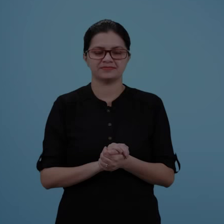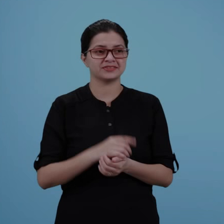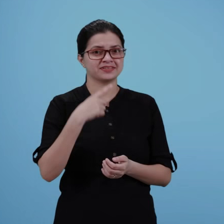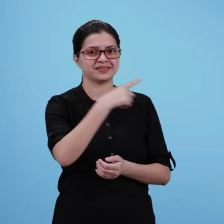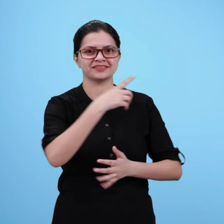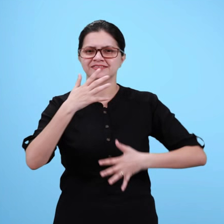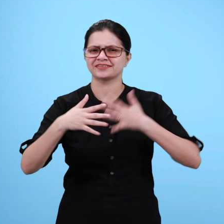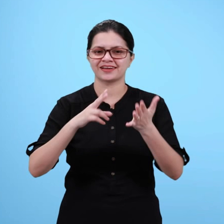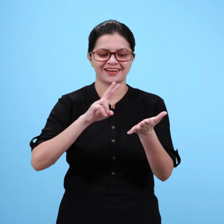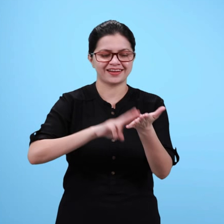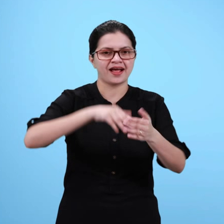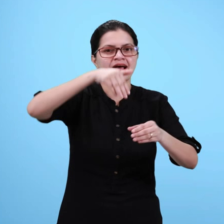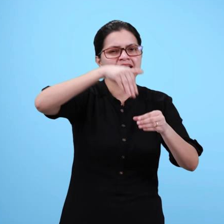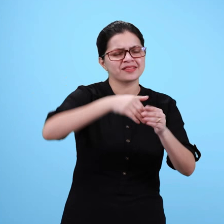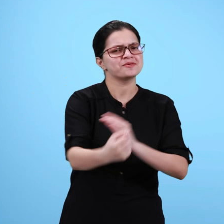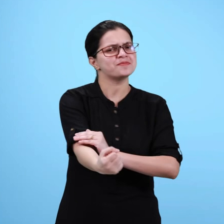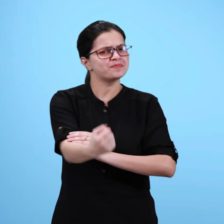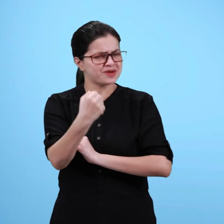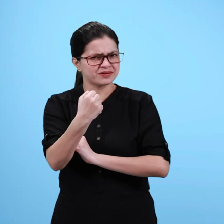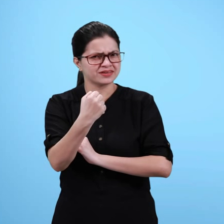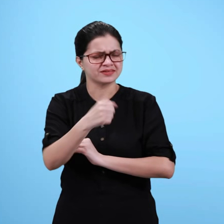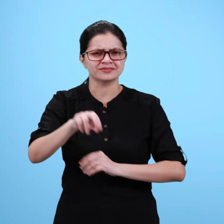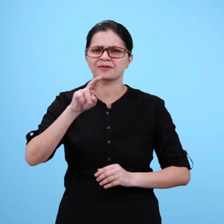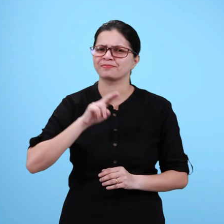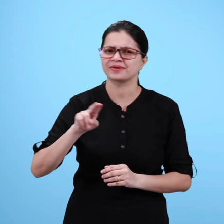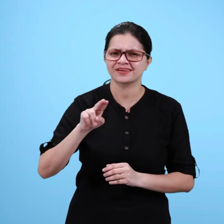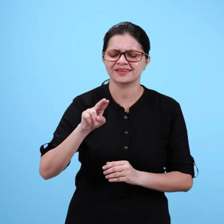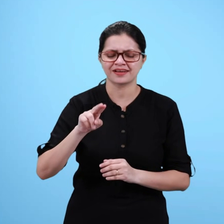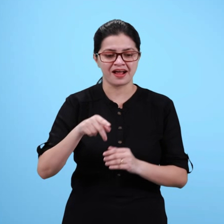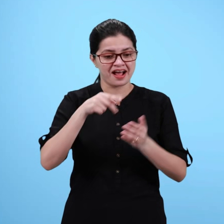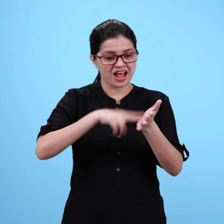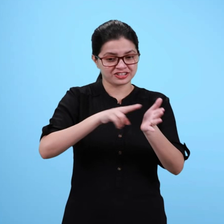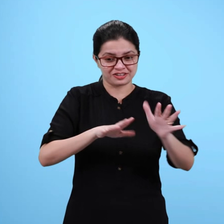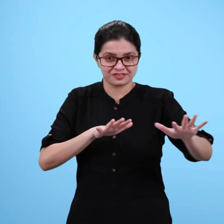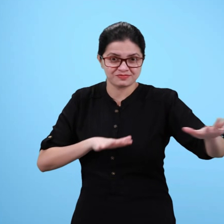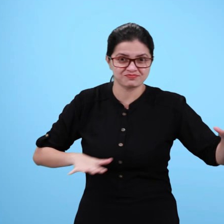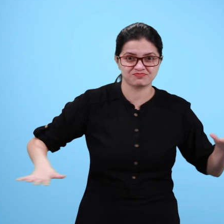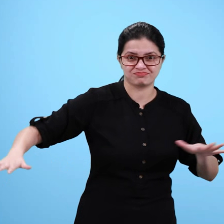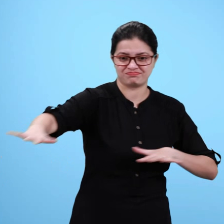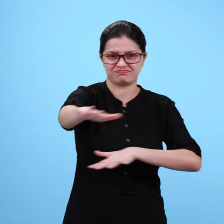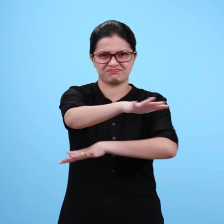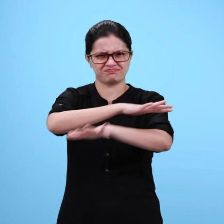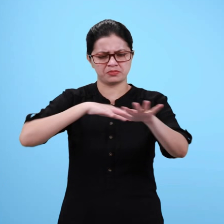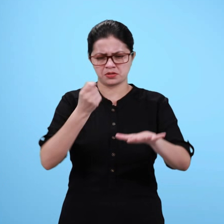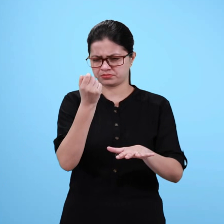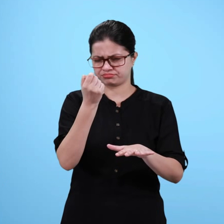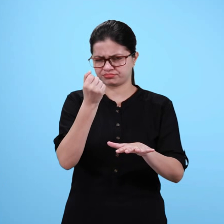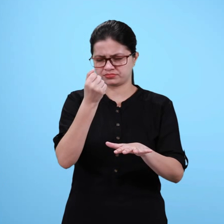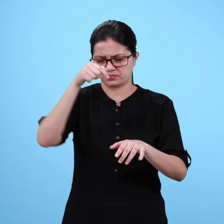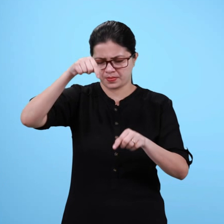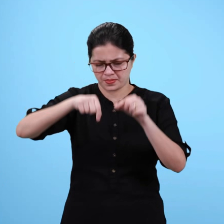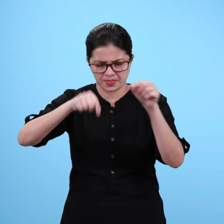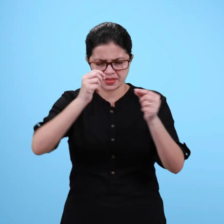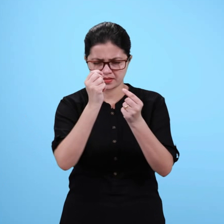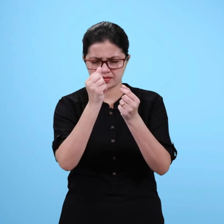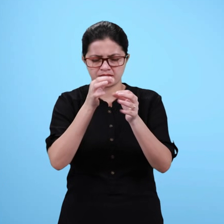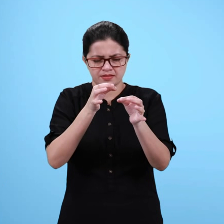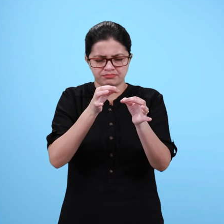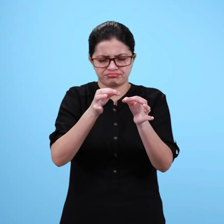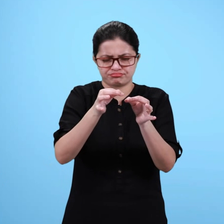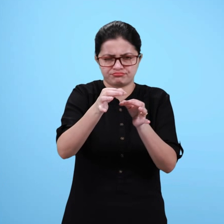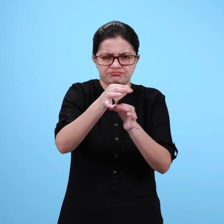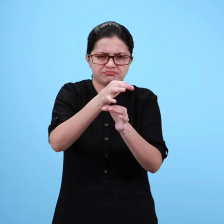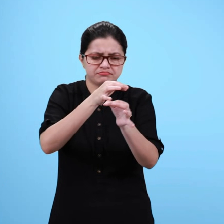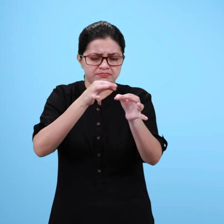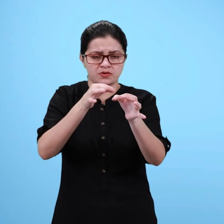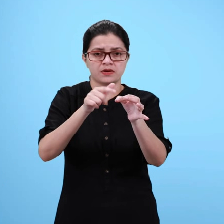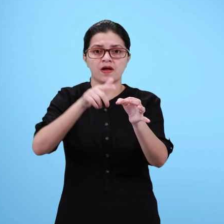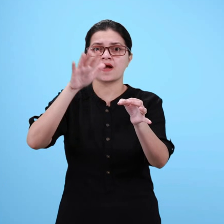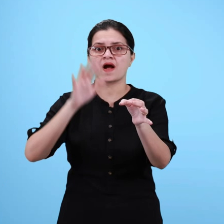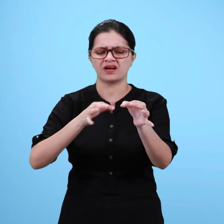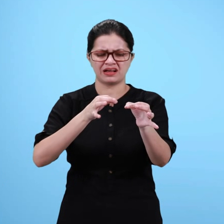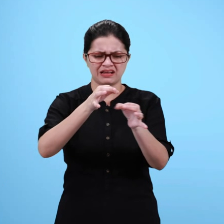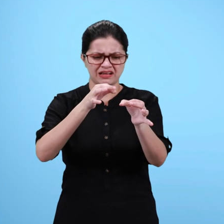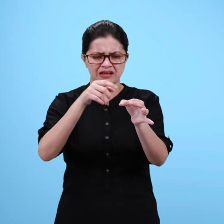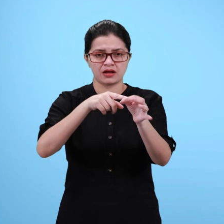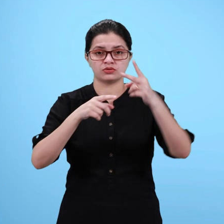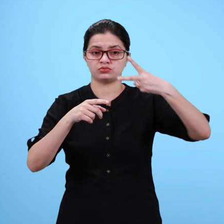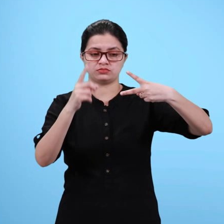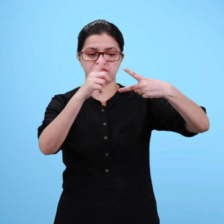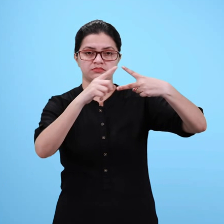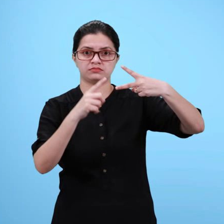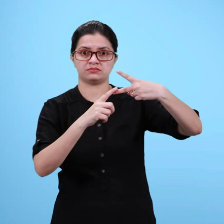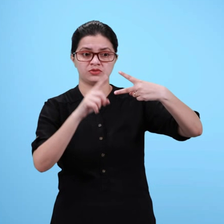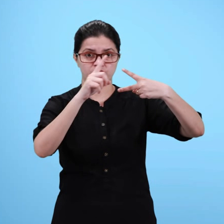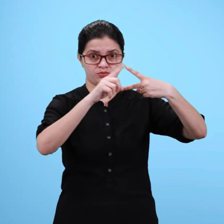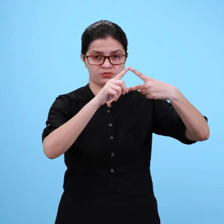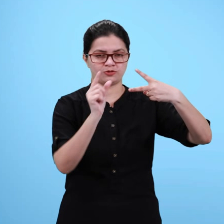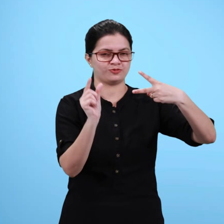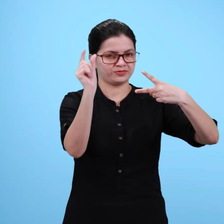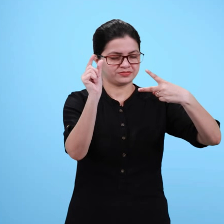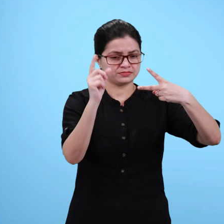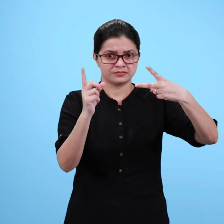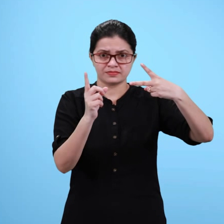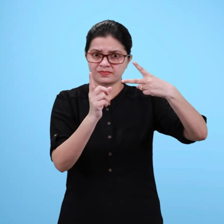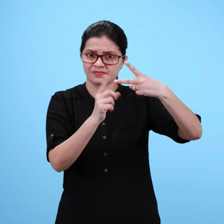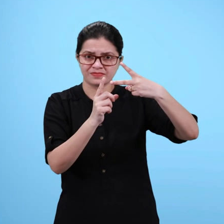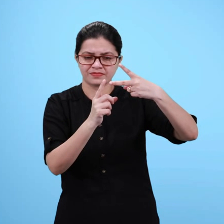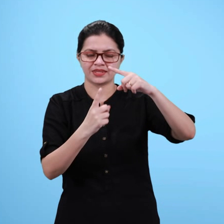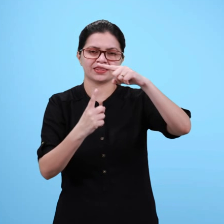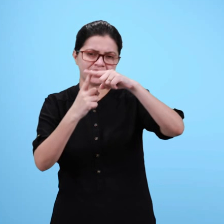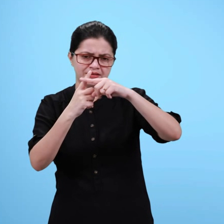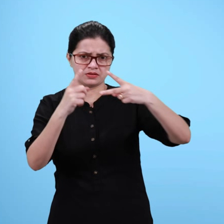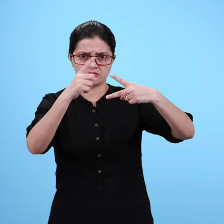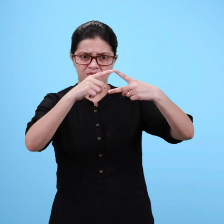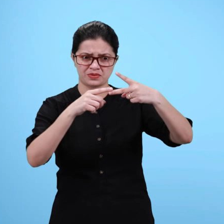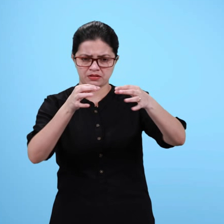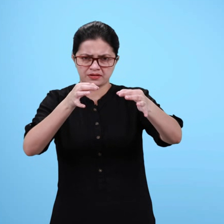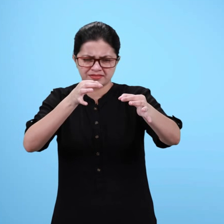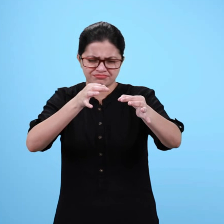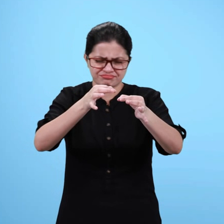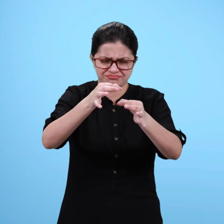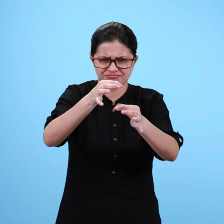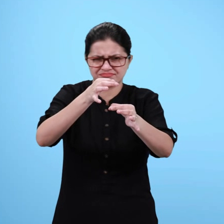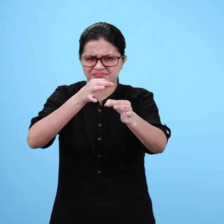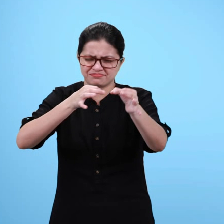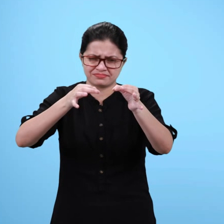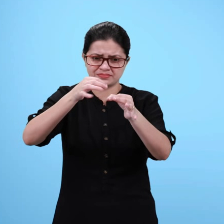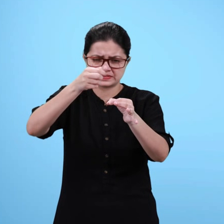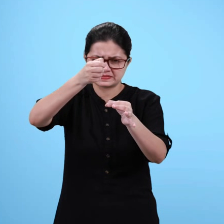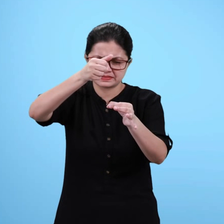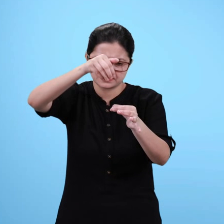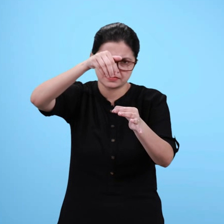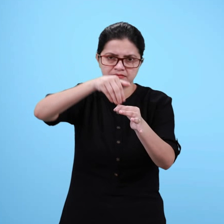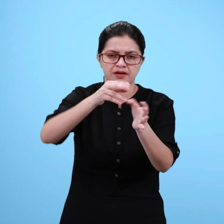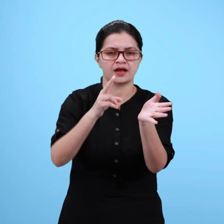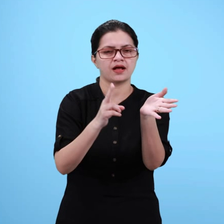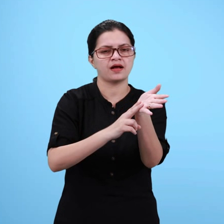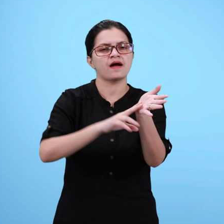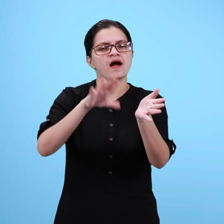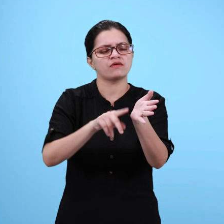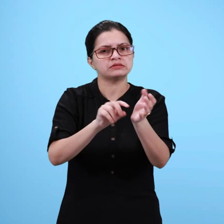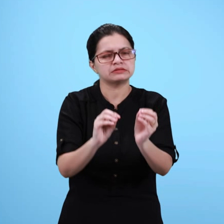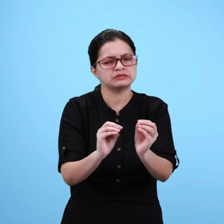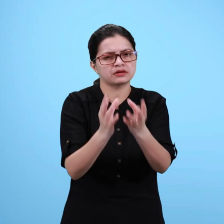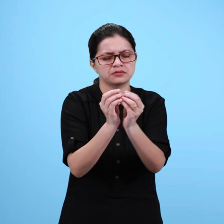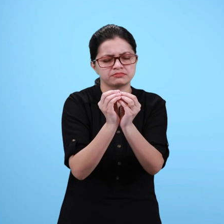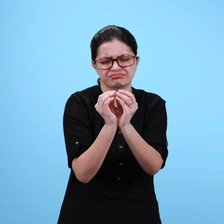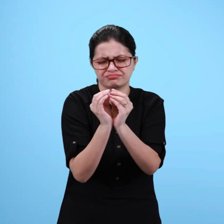Nuclear Power, Nuclear Energy The signs for nuclear power are this or this. Nuclear power is obtained from energy stored in the nuclei of atoms of naturally occurring radioactive elements like uranium and thorium. These fuels undergo nuclear fission